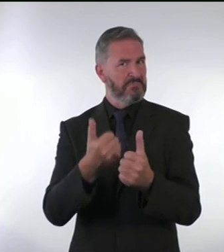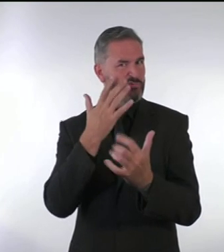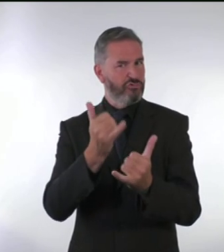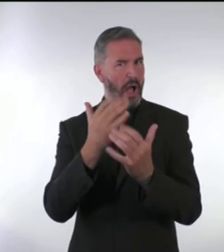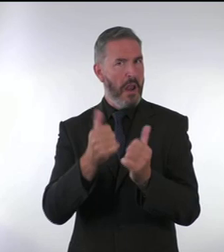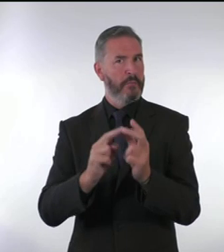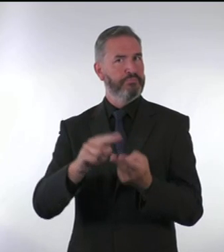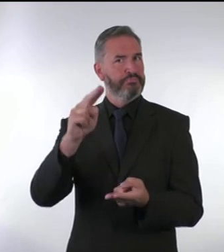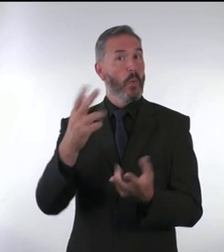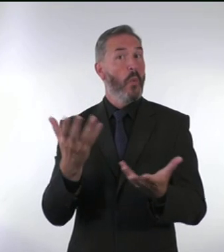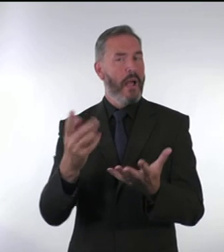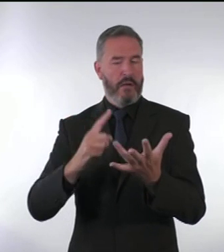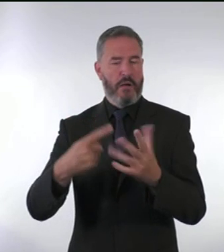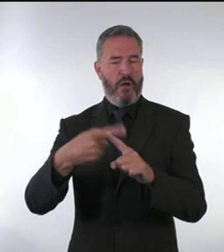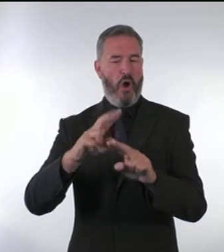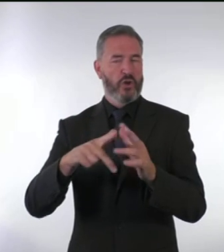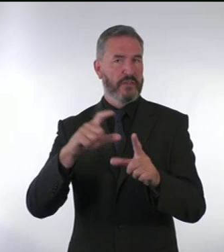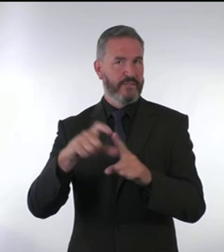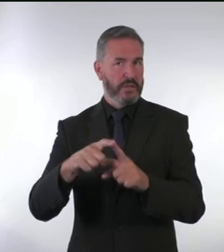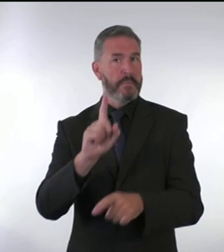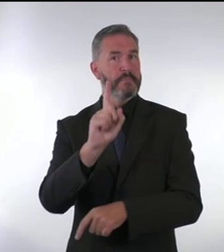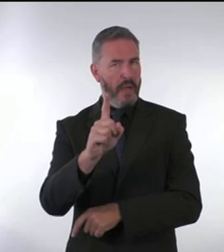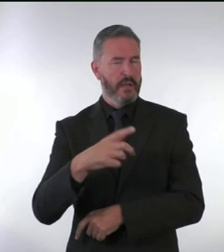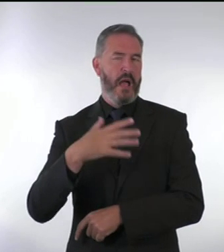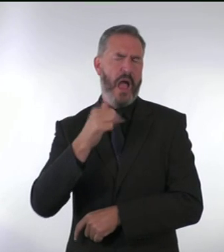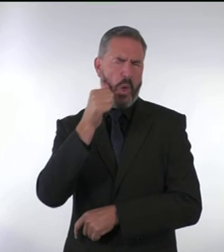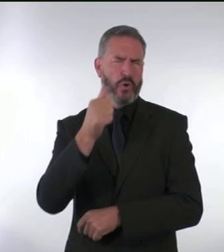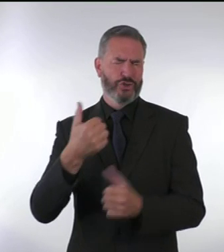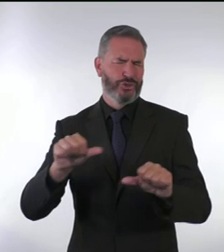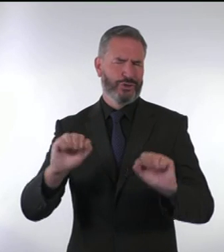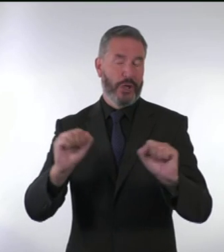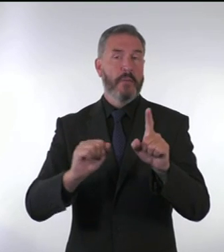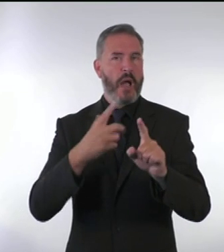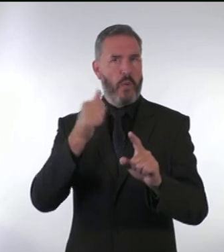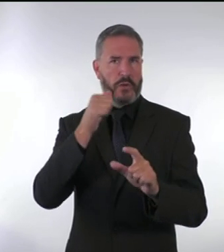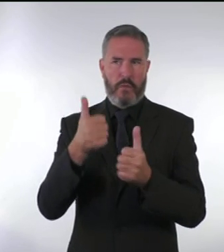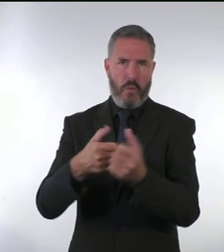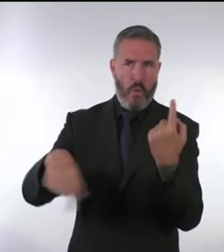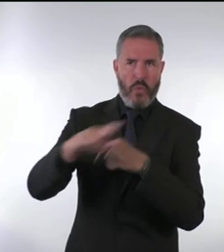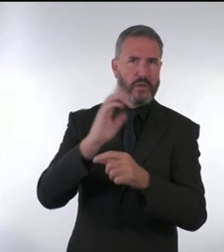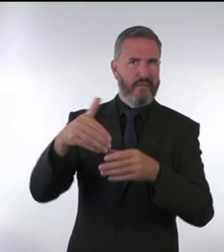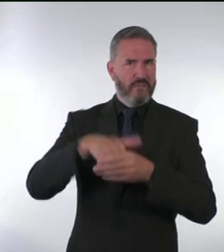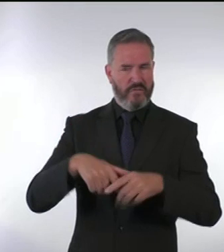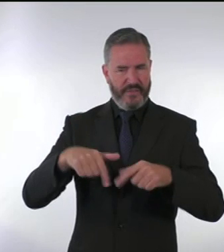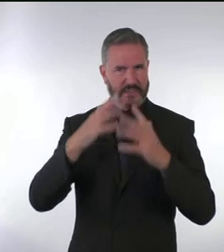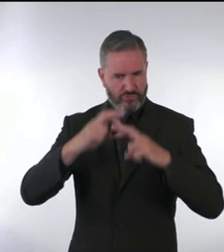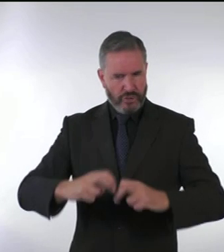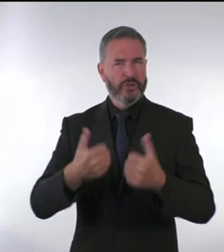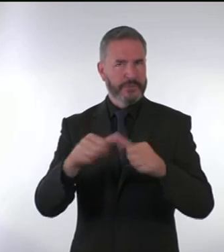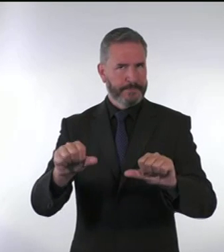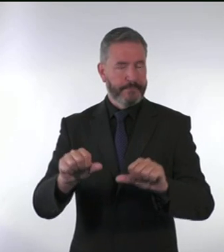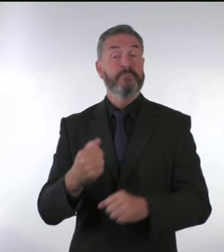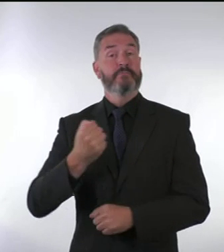We all know that there is a long way to go, but I want to record my thanks and admiration for everyone involved in this huge effort.